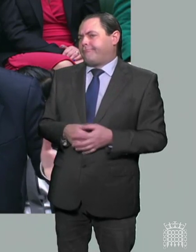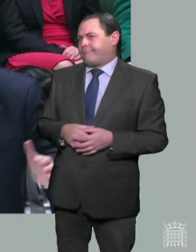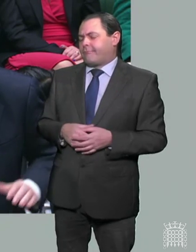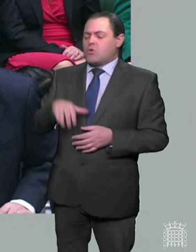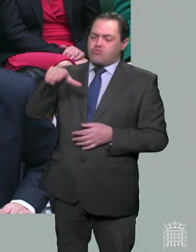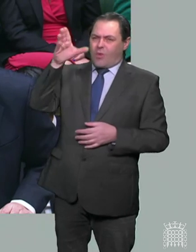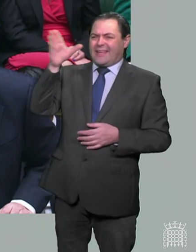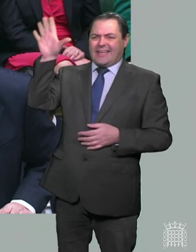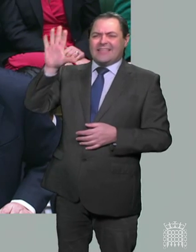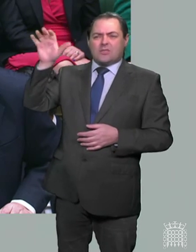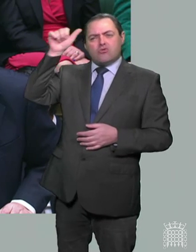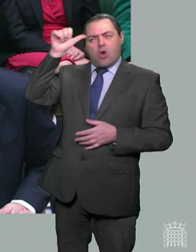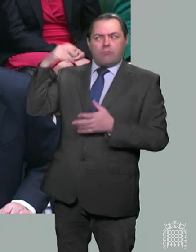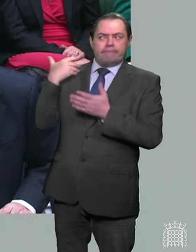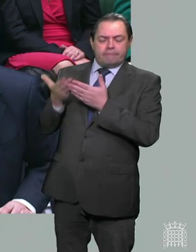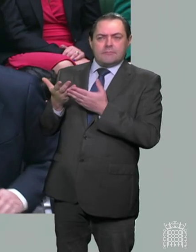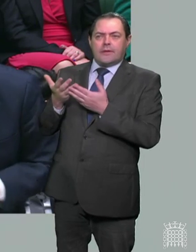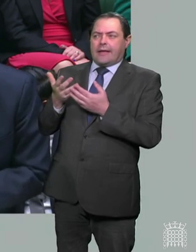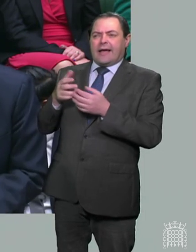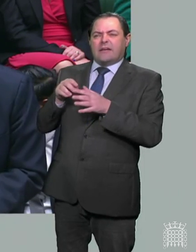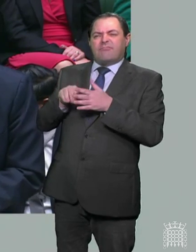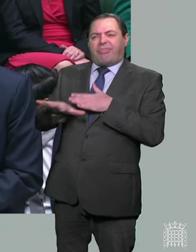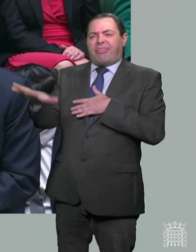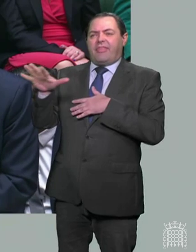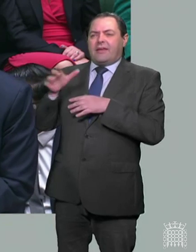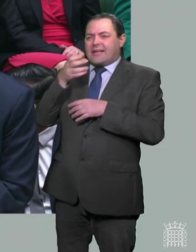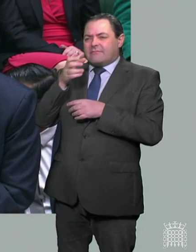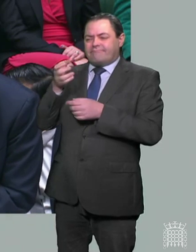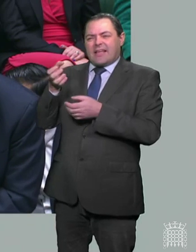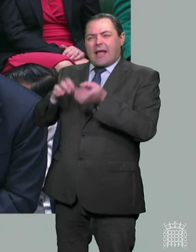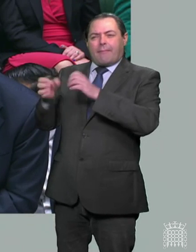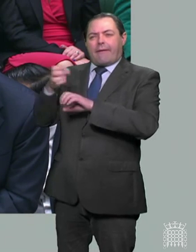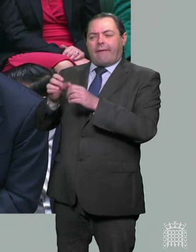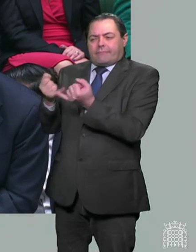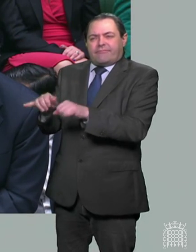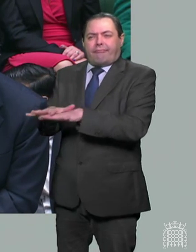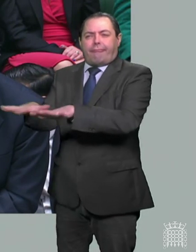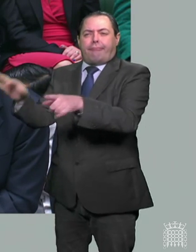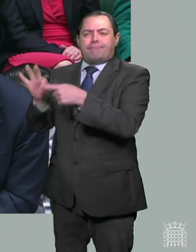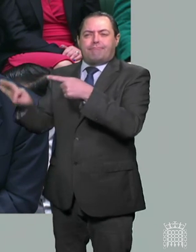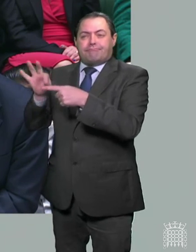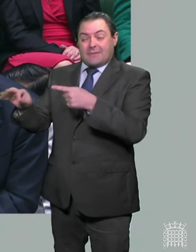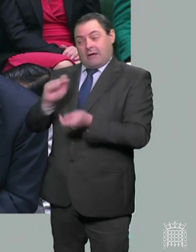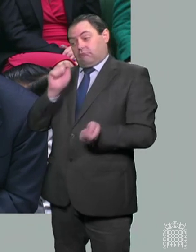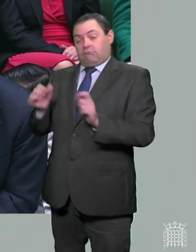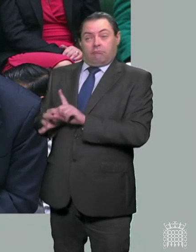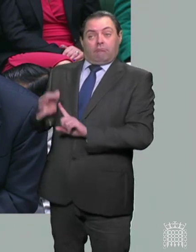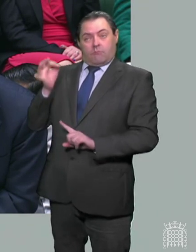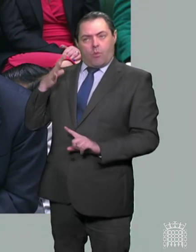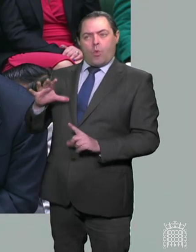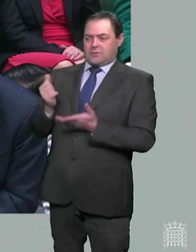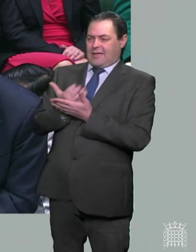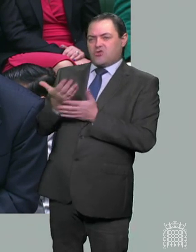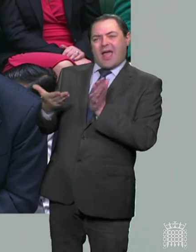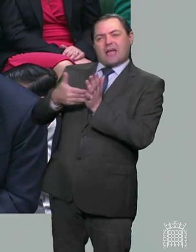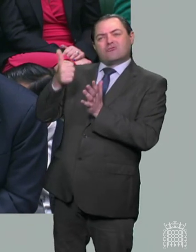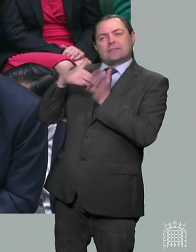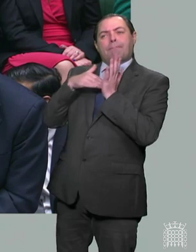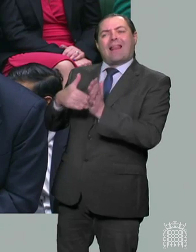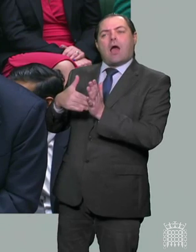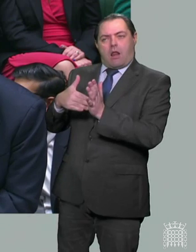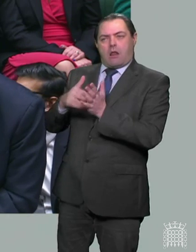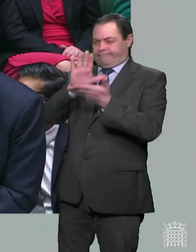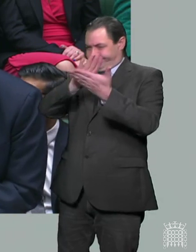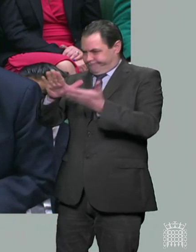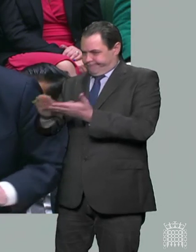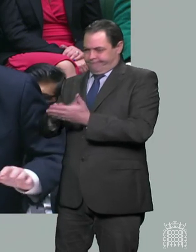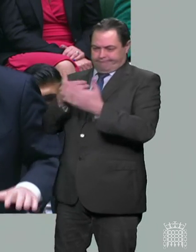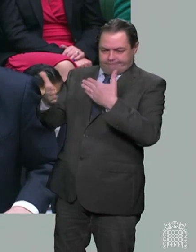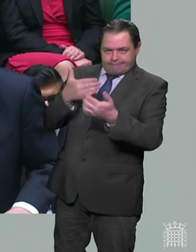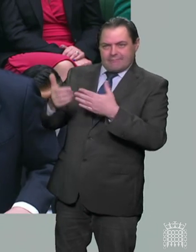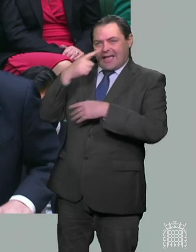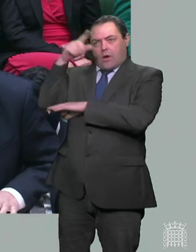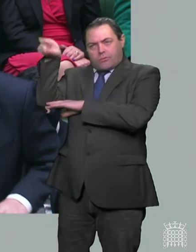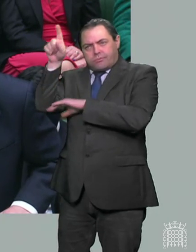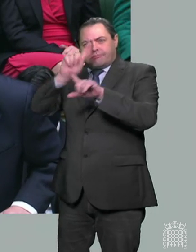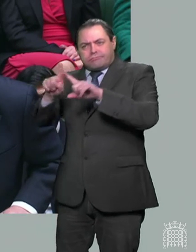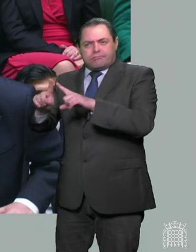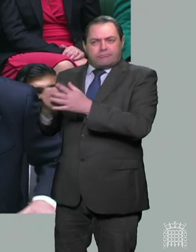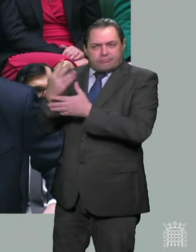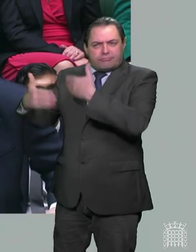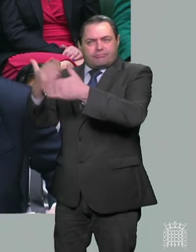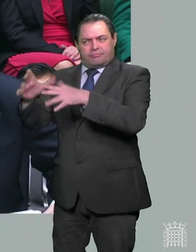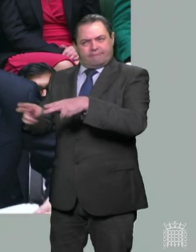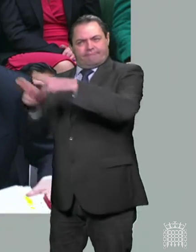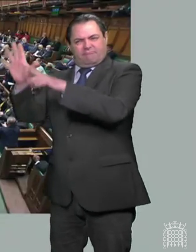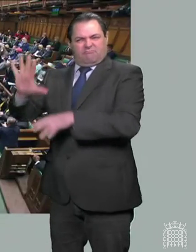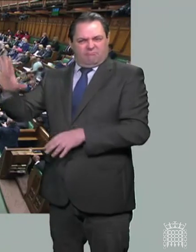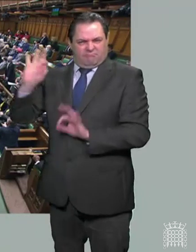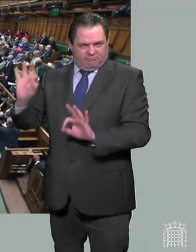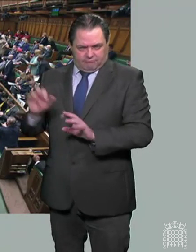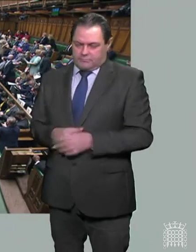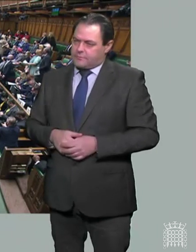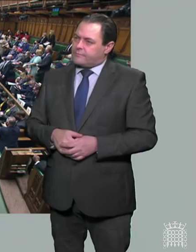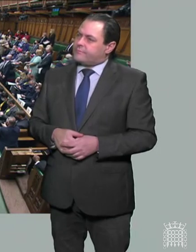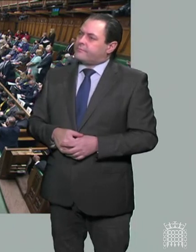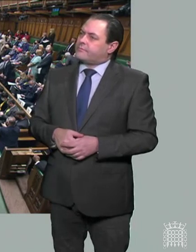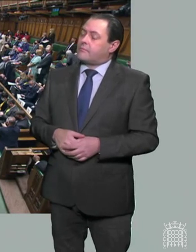It has suffered from historic contamination, but we are going to work with the North East local enterprise partnership to invest another £6 million to help to develop clear plans for sustainable economic growth along the whole of the estuary.